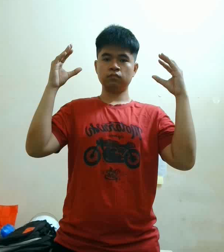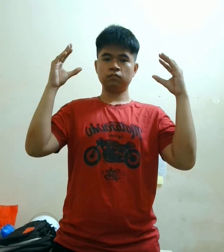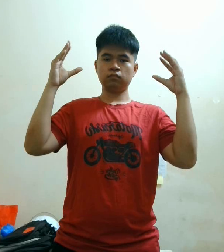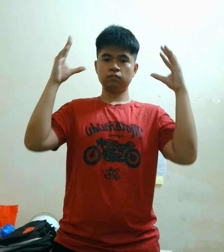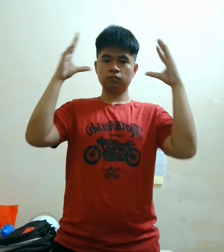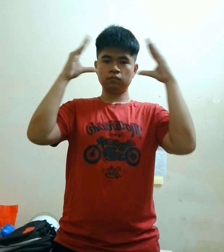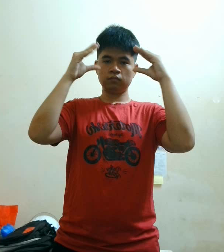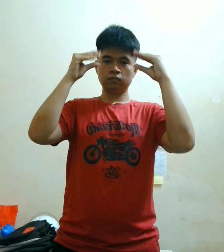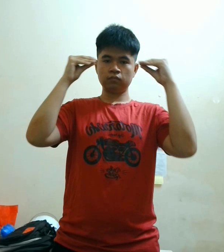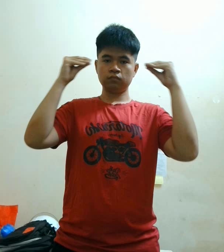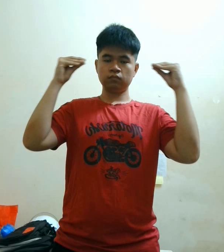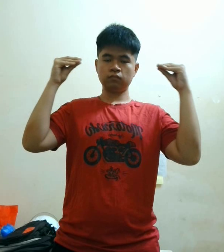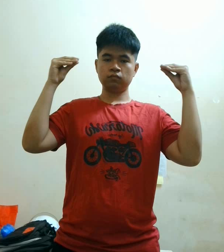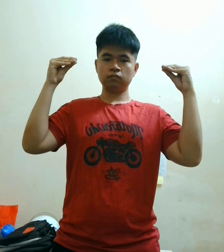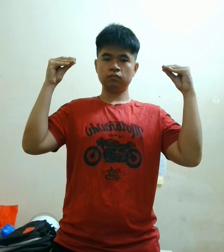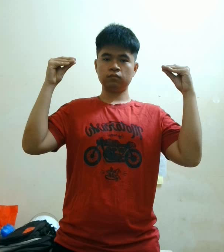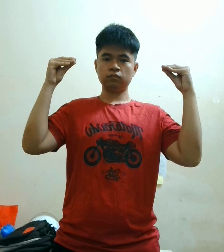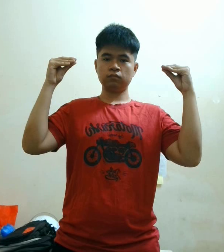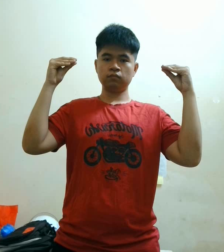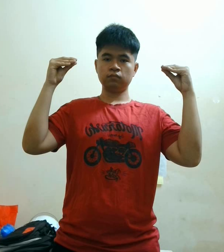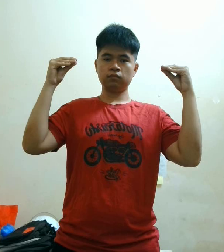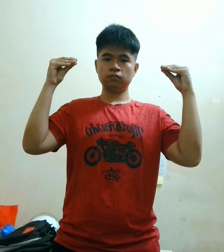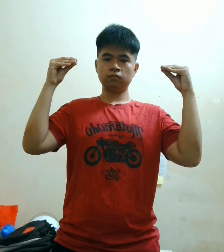buoi toi